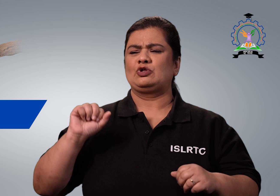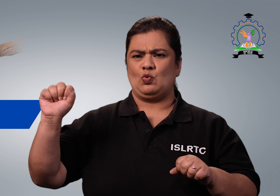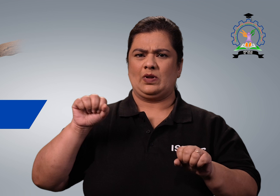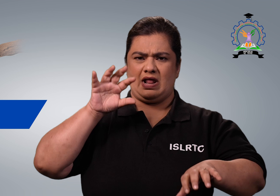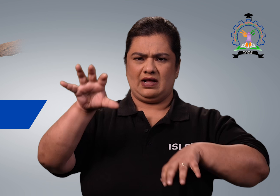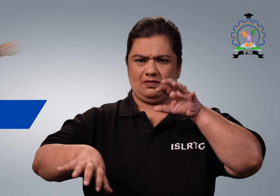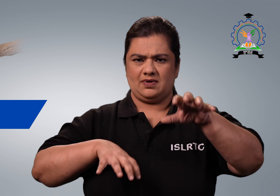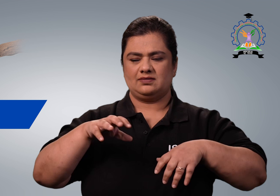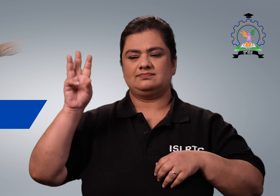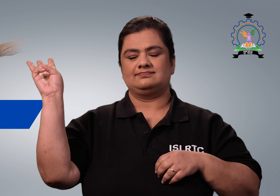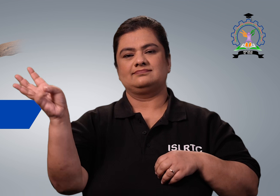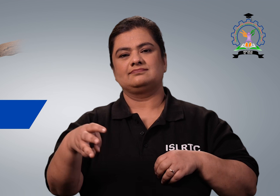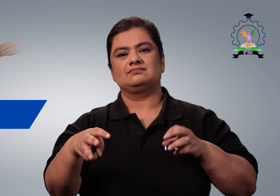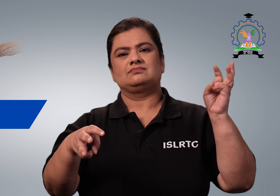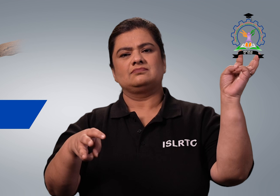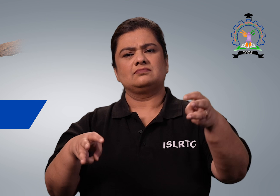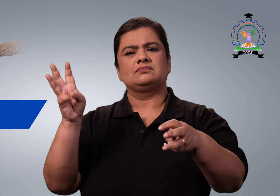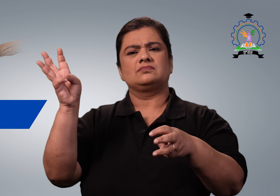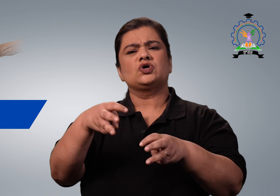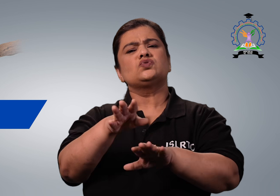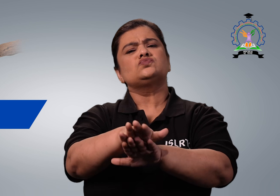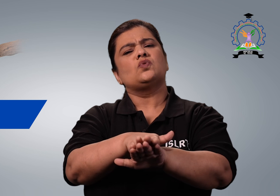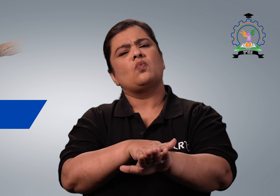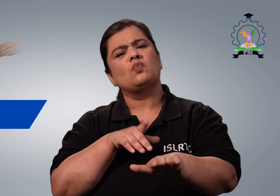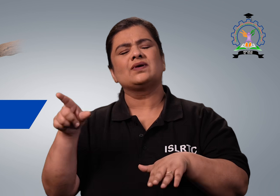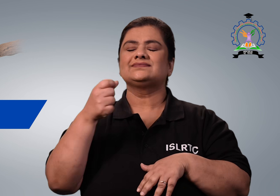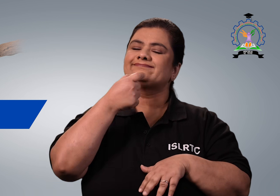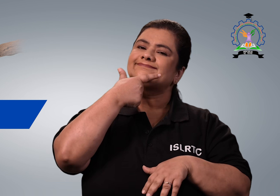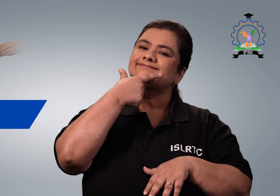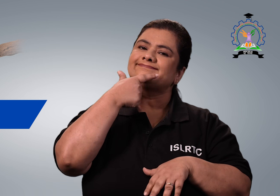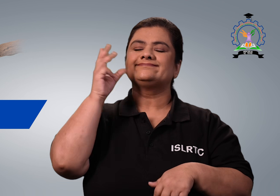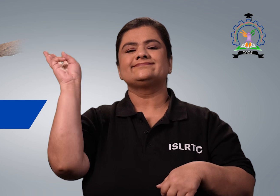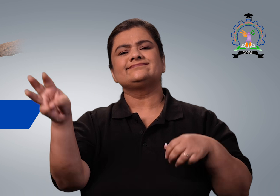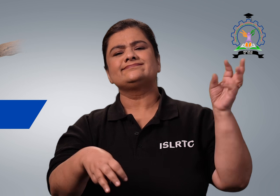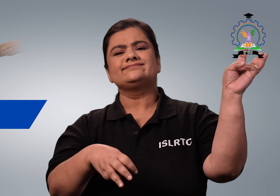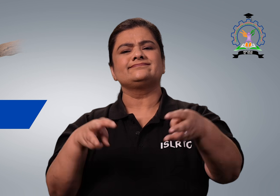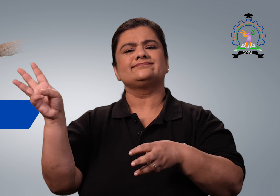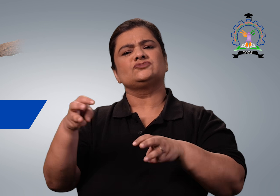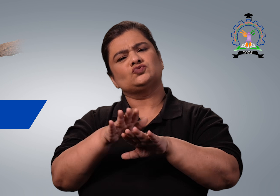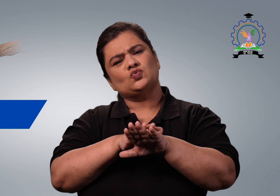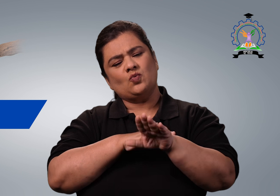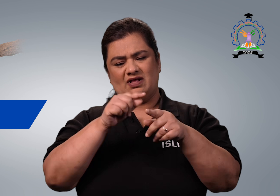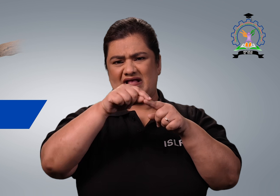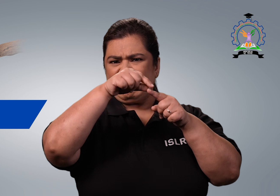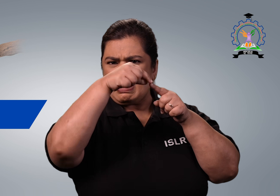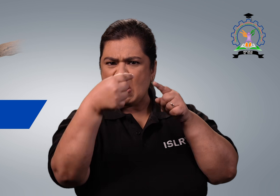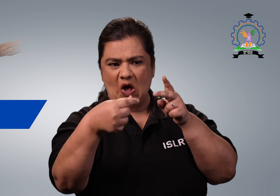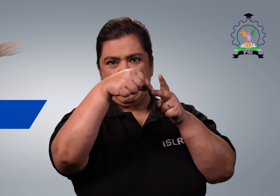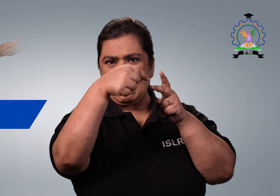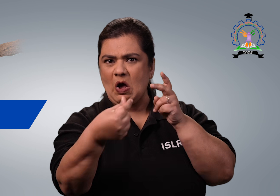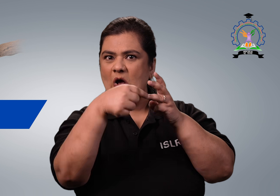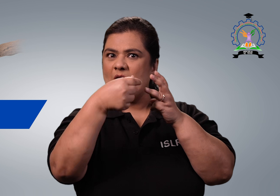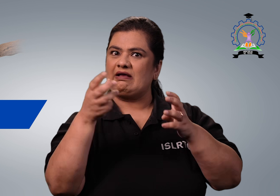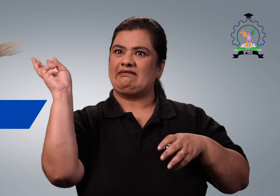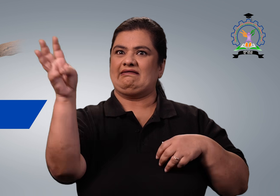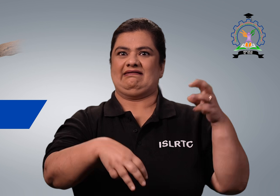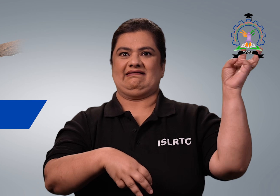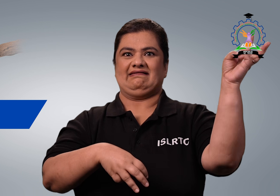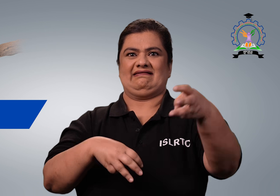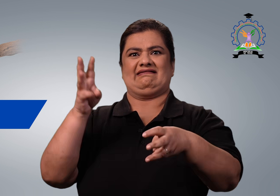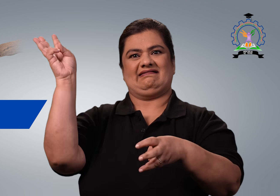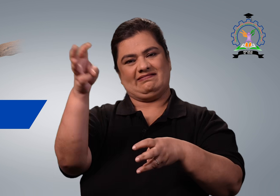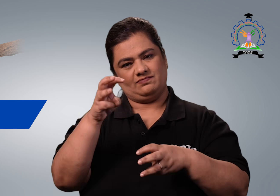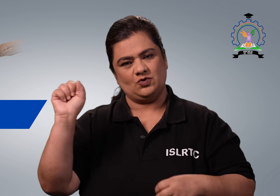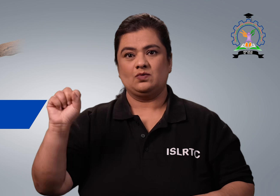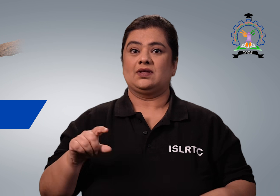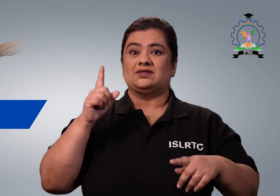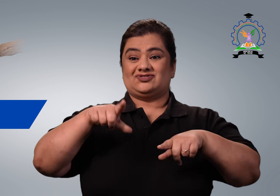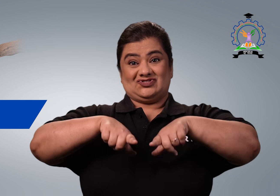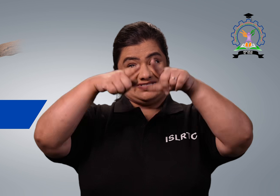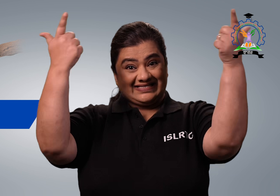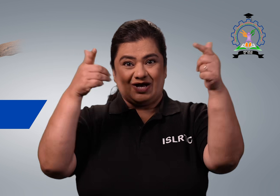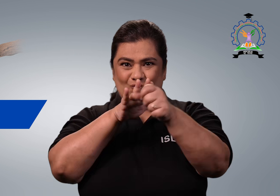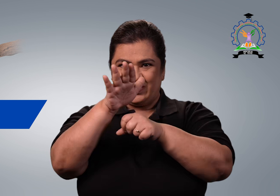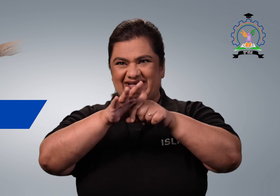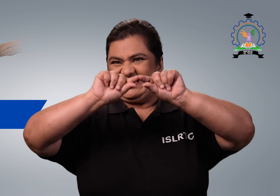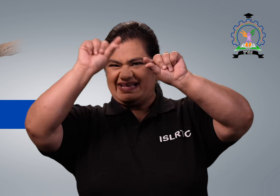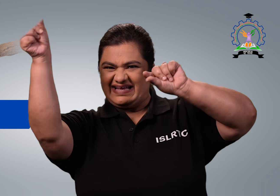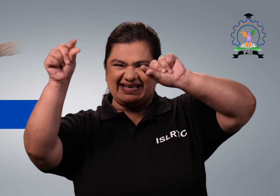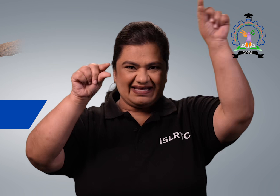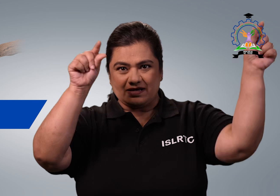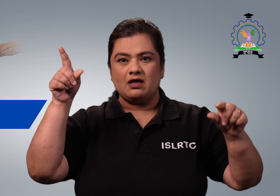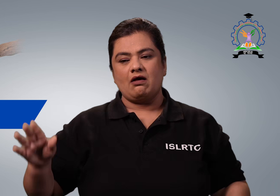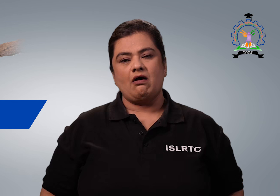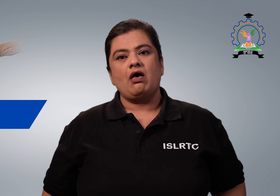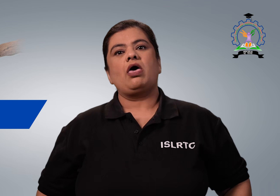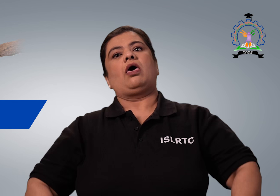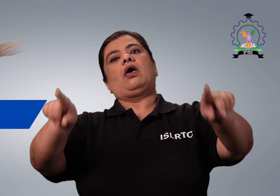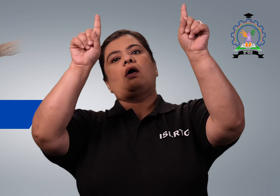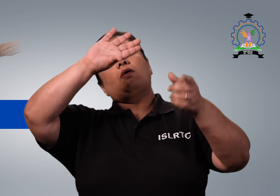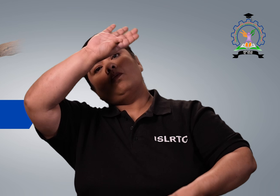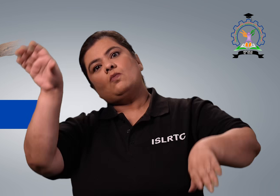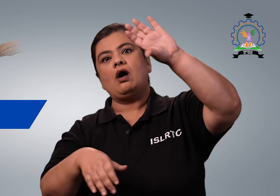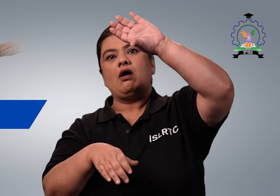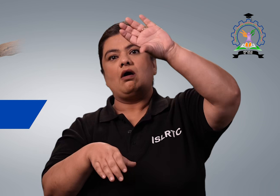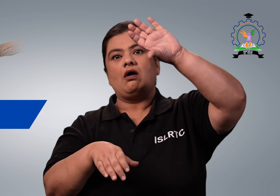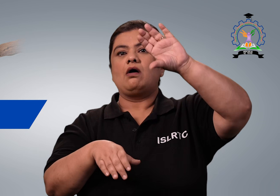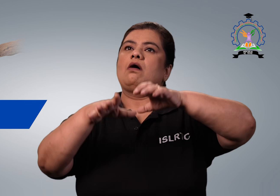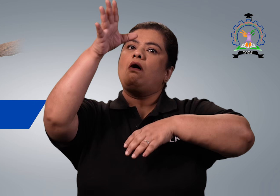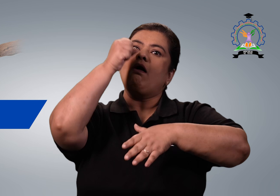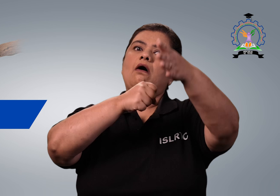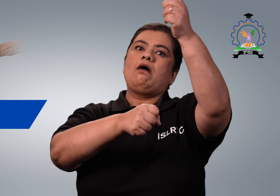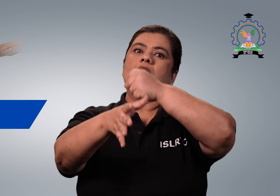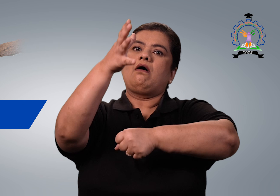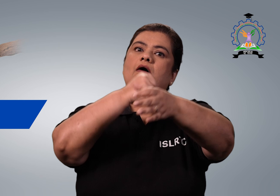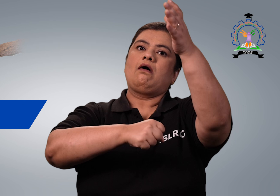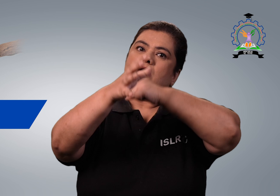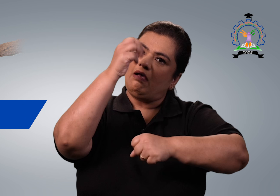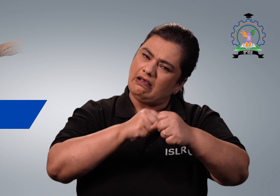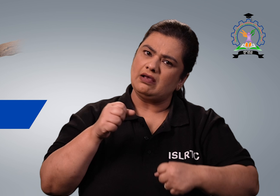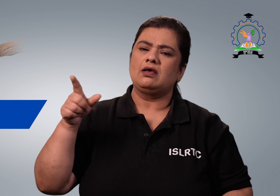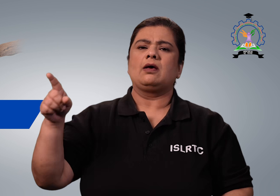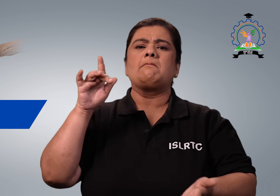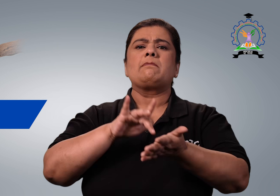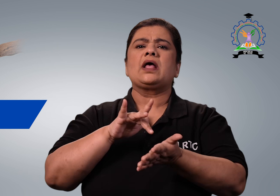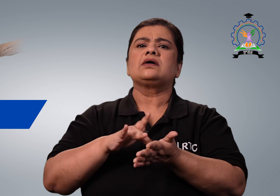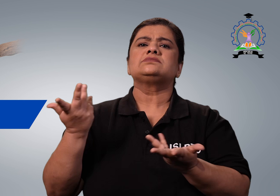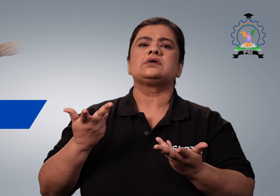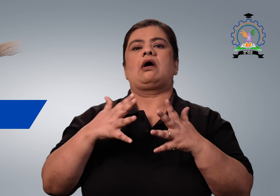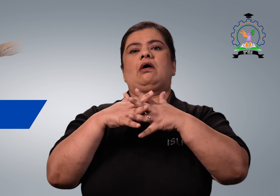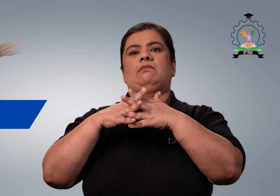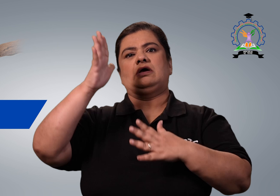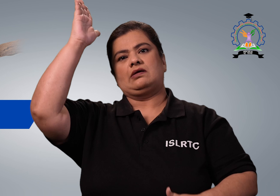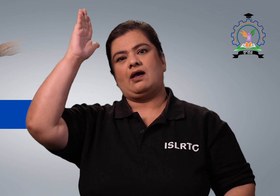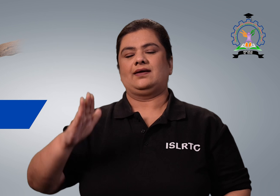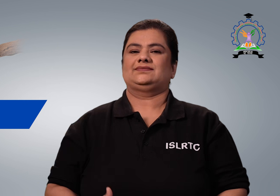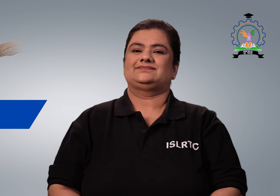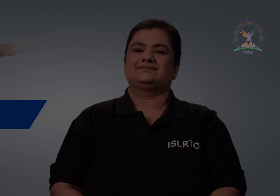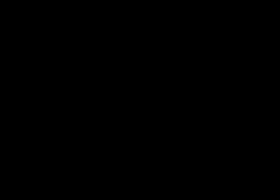A sloth is a slow-moving animal known to have a smiling expression on its face. A sloth has long claws, loves to climb trees, and often hangs upside down from branches. It is found in the USA.